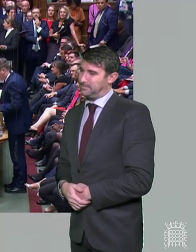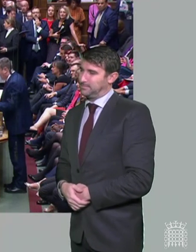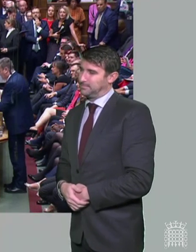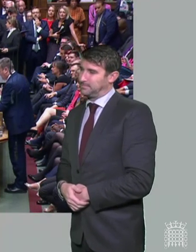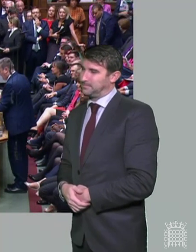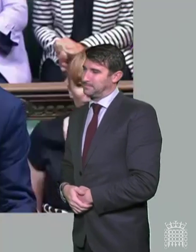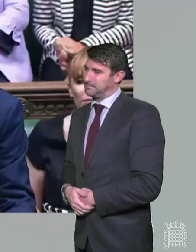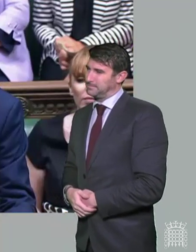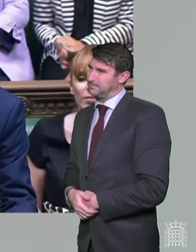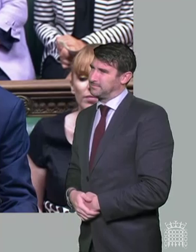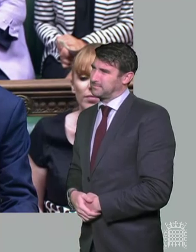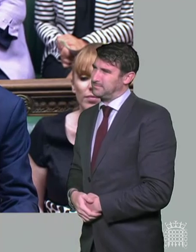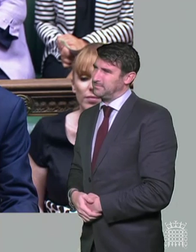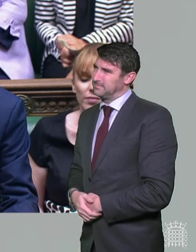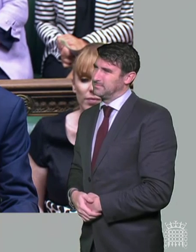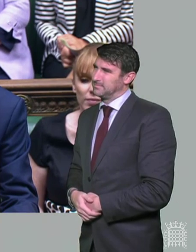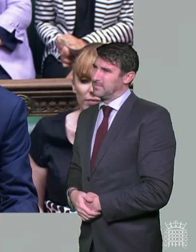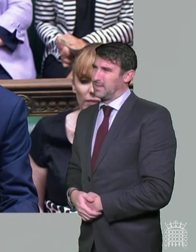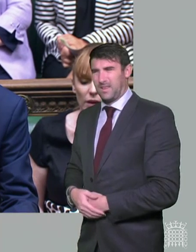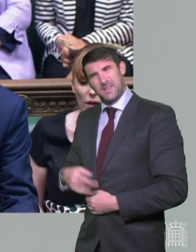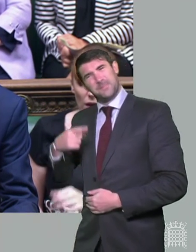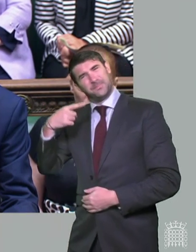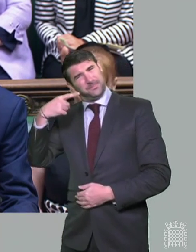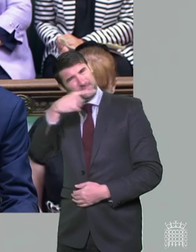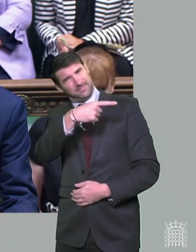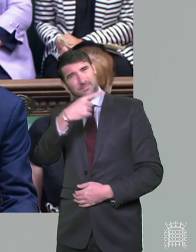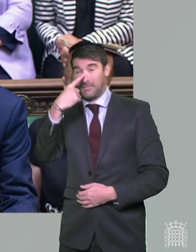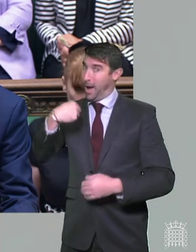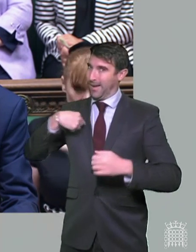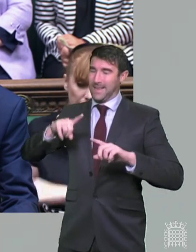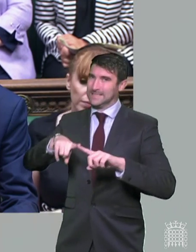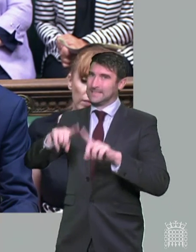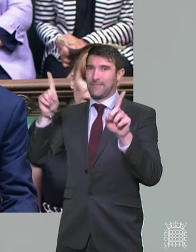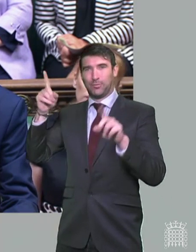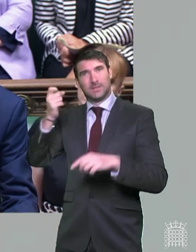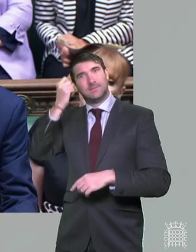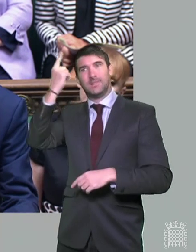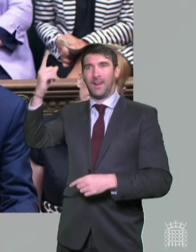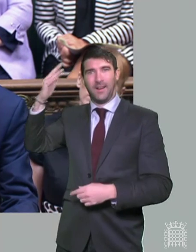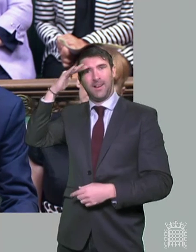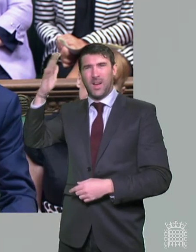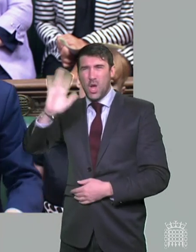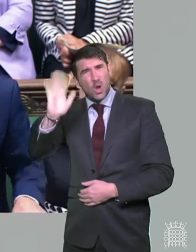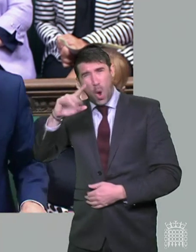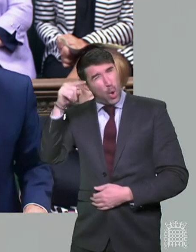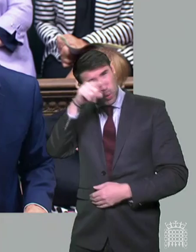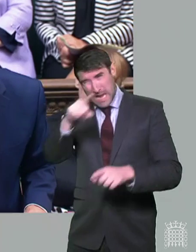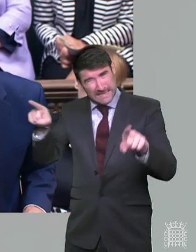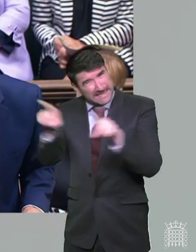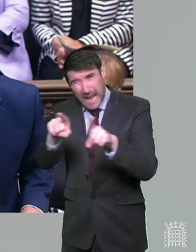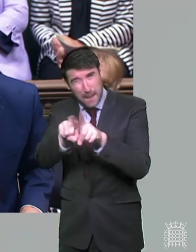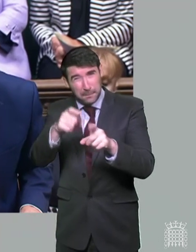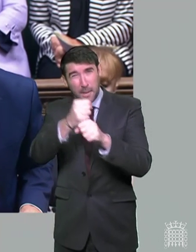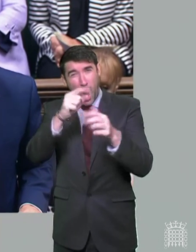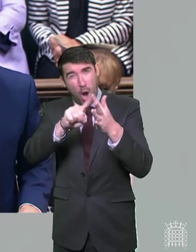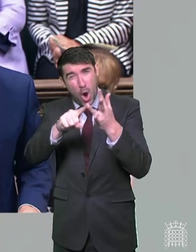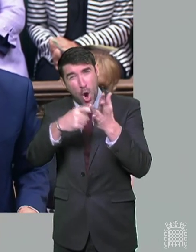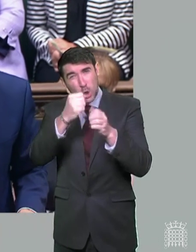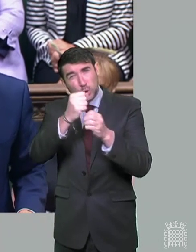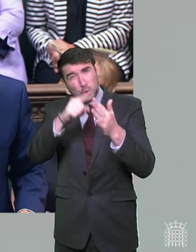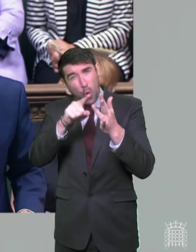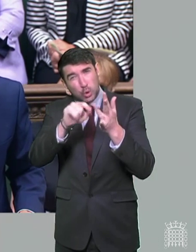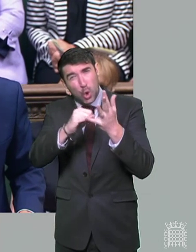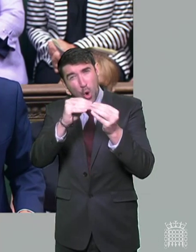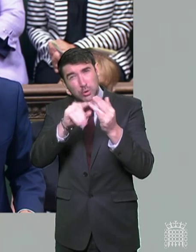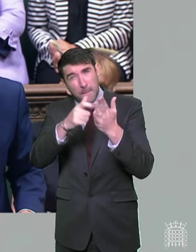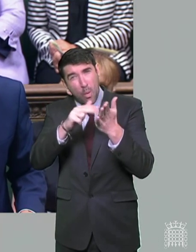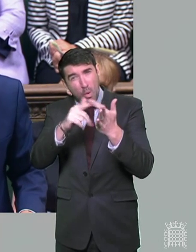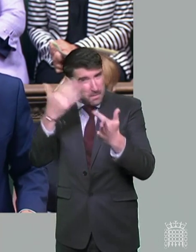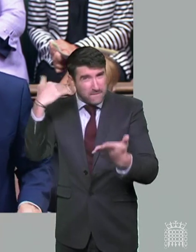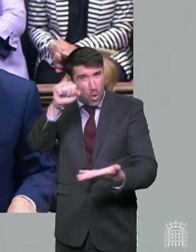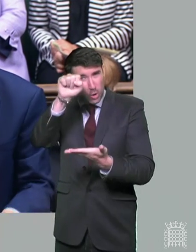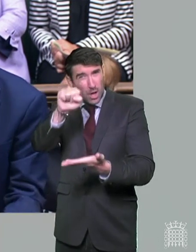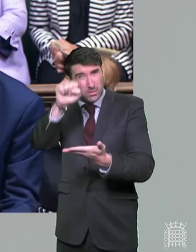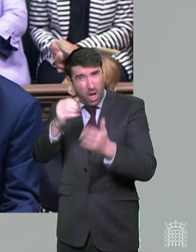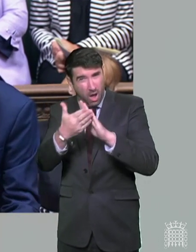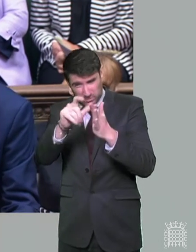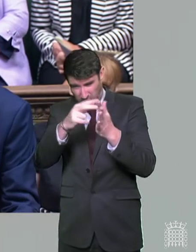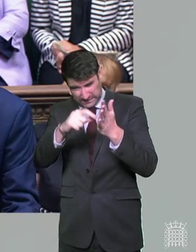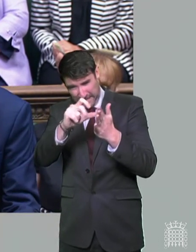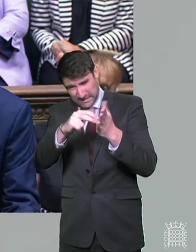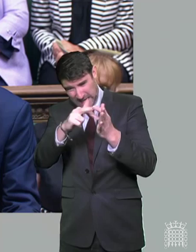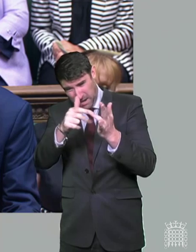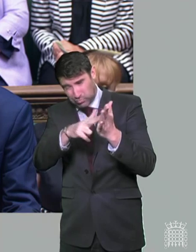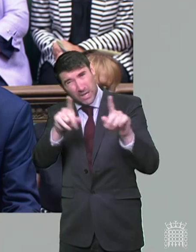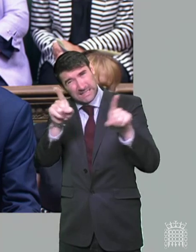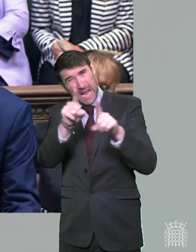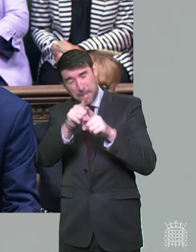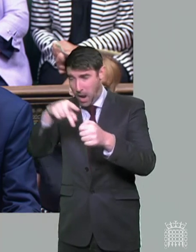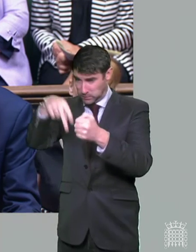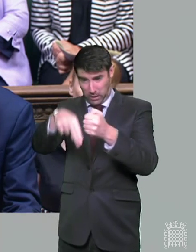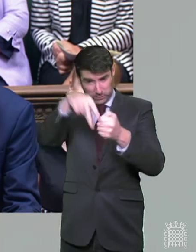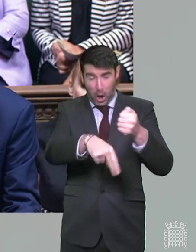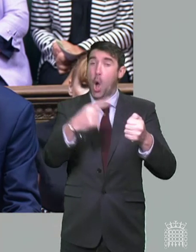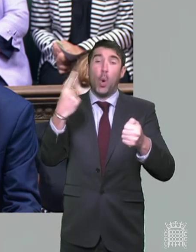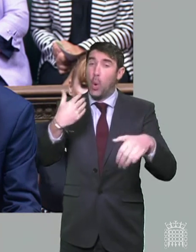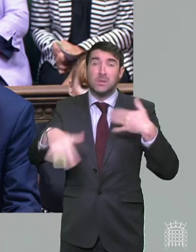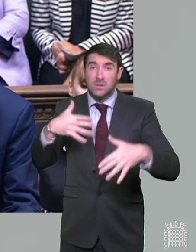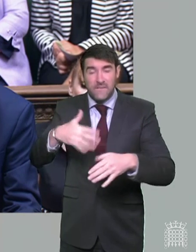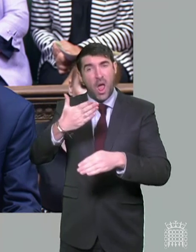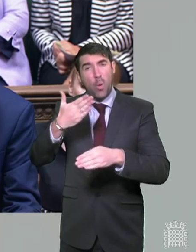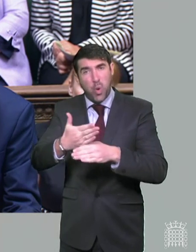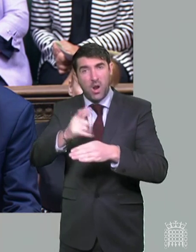The Prime Minister claims to be breaking orthodoxy, but the reality is that she is reheating George Osborne’s failed corporation tax plans, protecting oil and gas profits, and forcing working people to pay the bill.